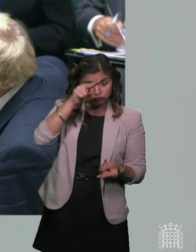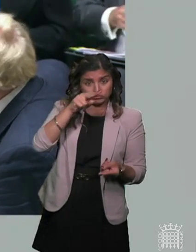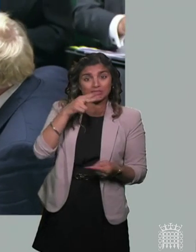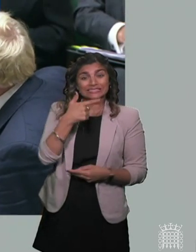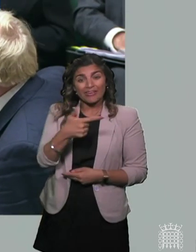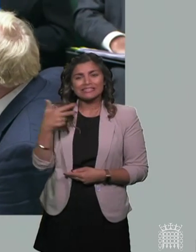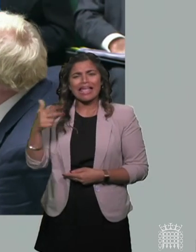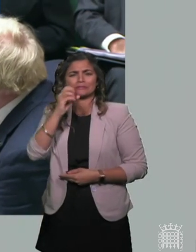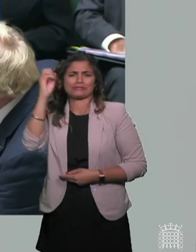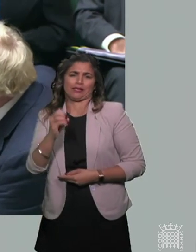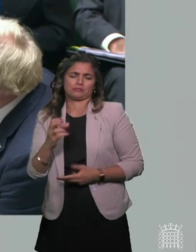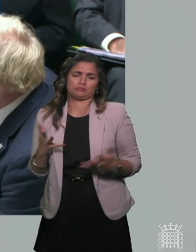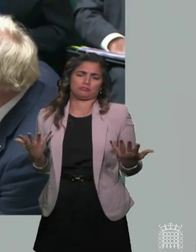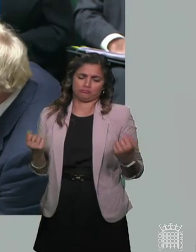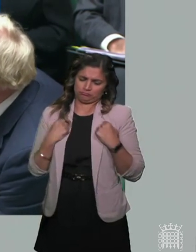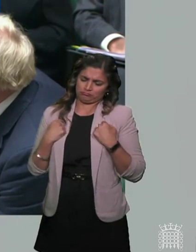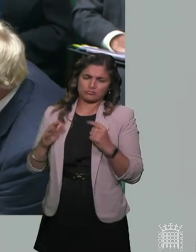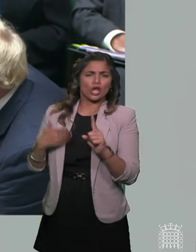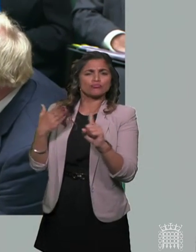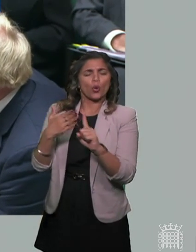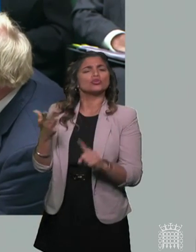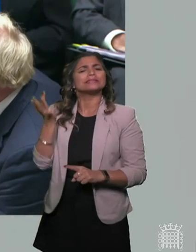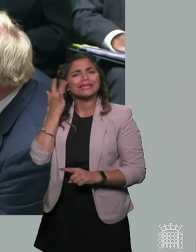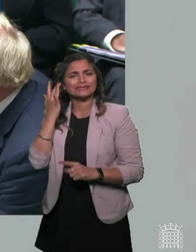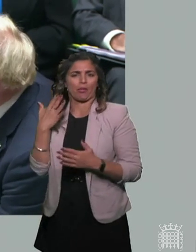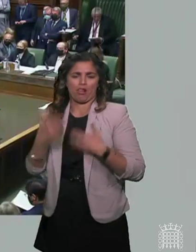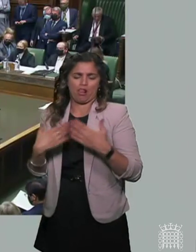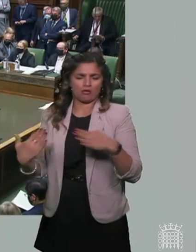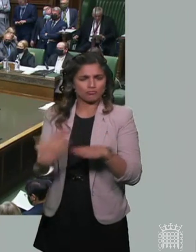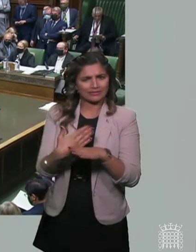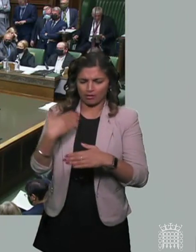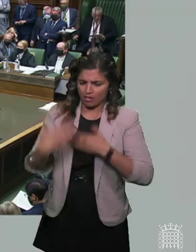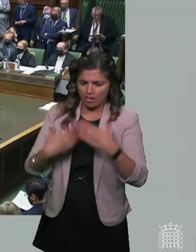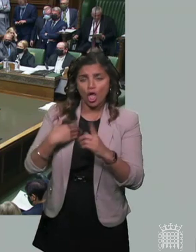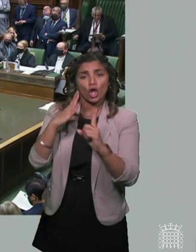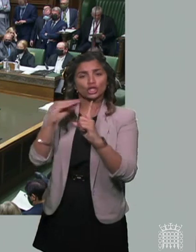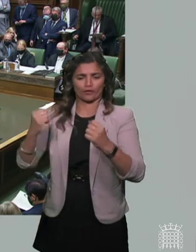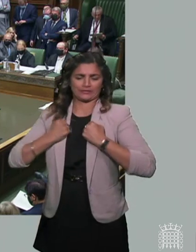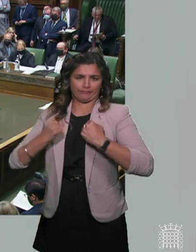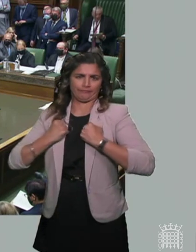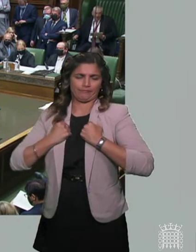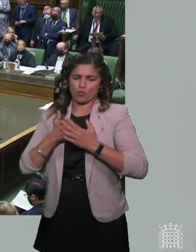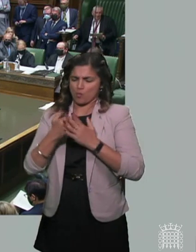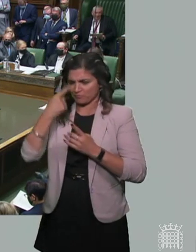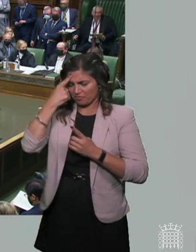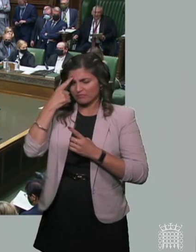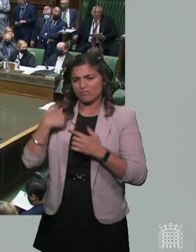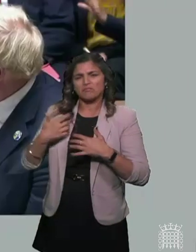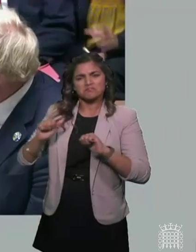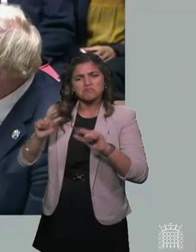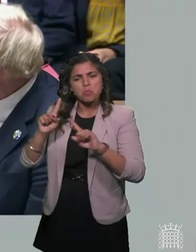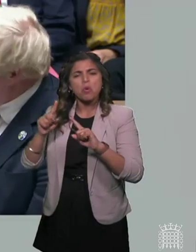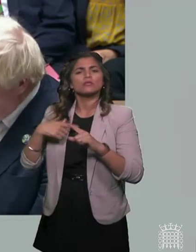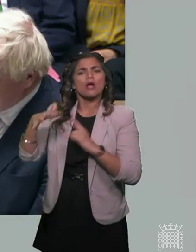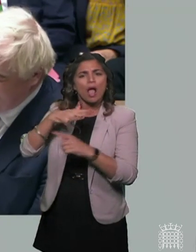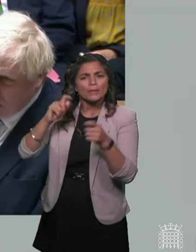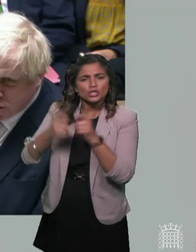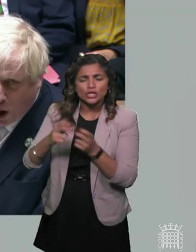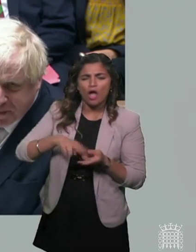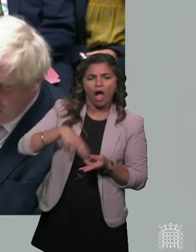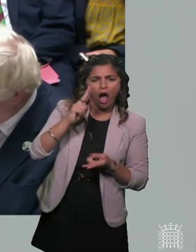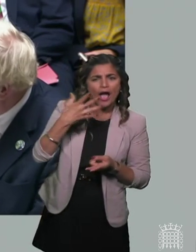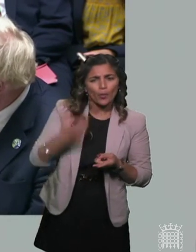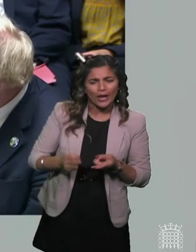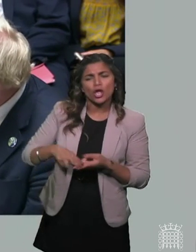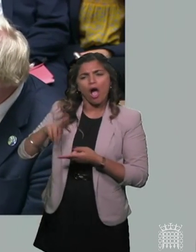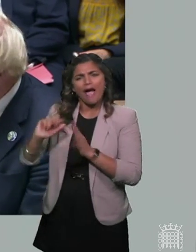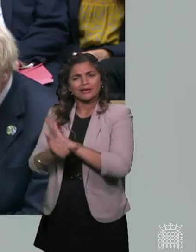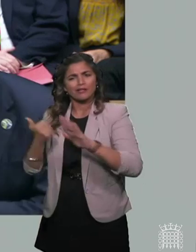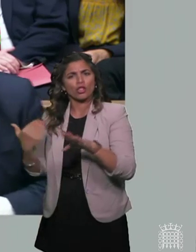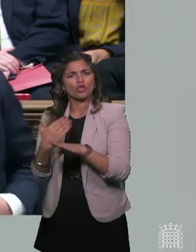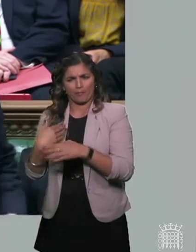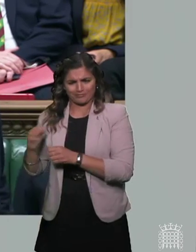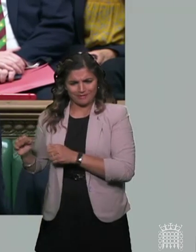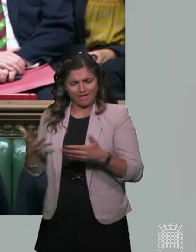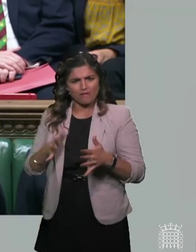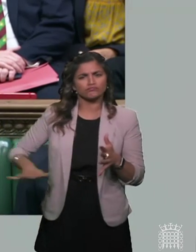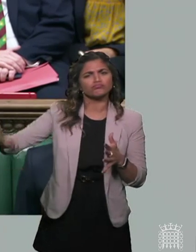That is our approach—a sensible, pragmatic Conservative approach that cuts CO2, that tackles climate change and that delivers high-wage, high-skilled jobs across this country.